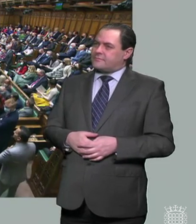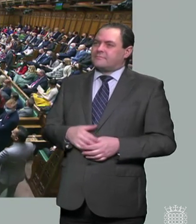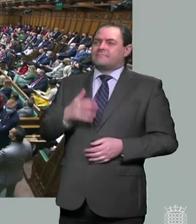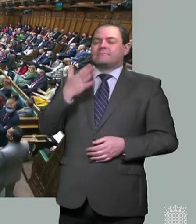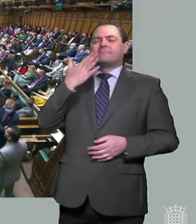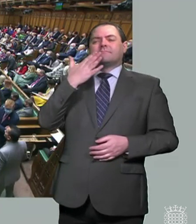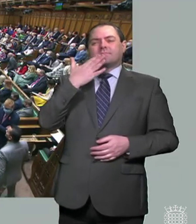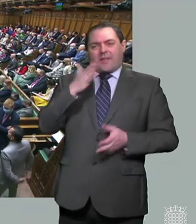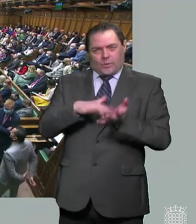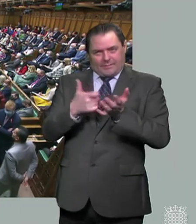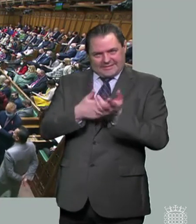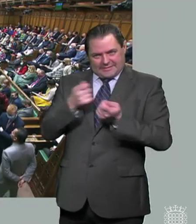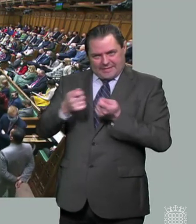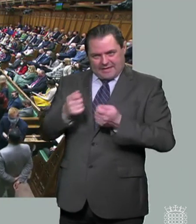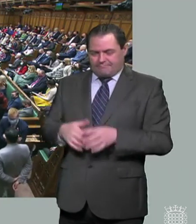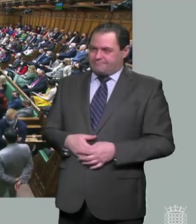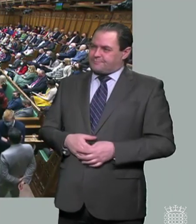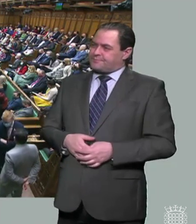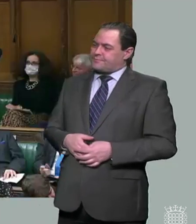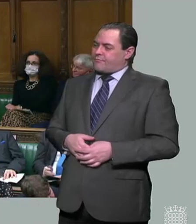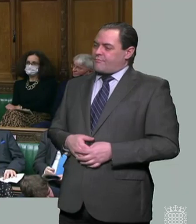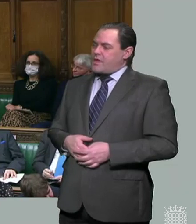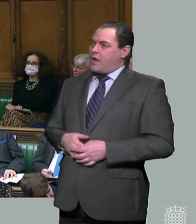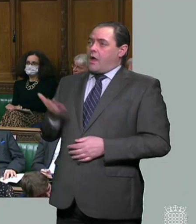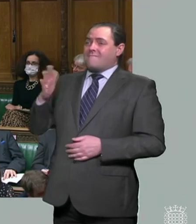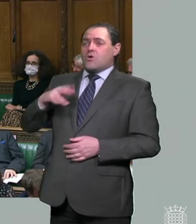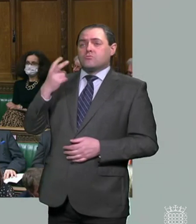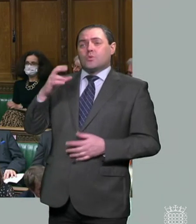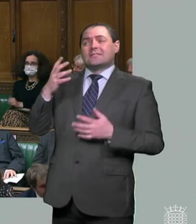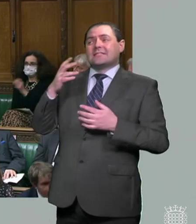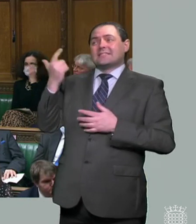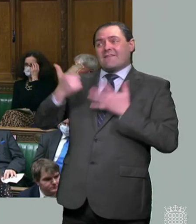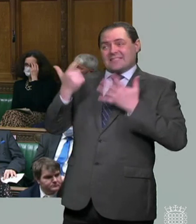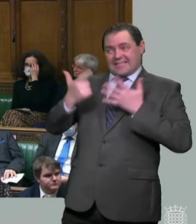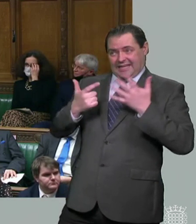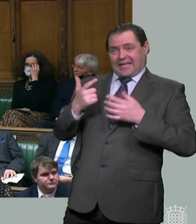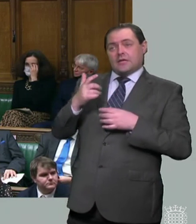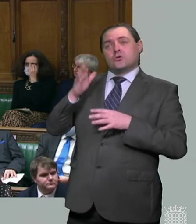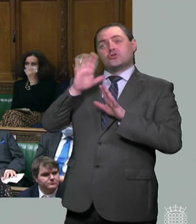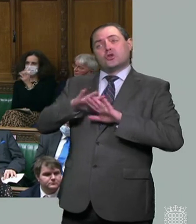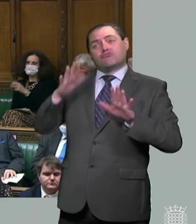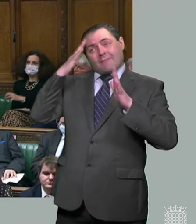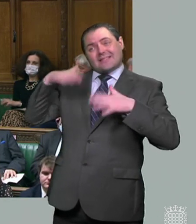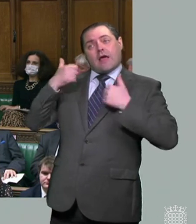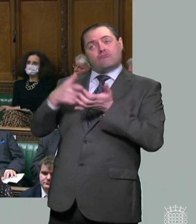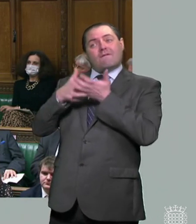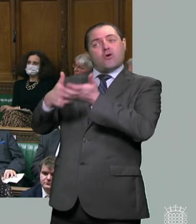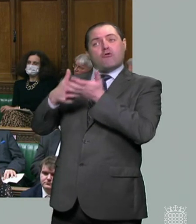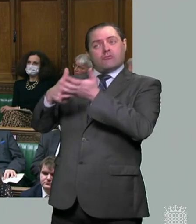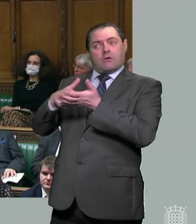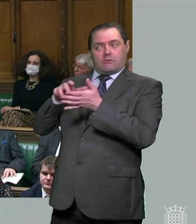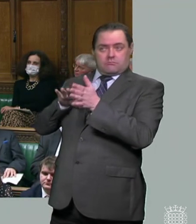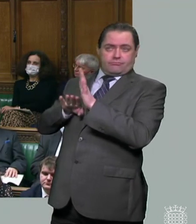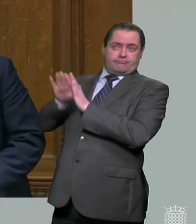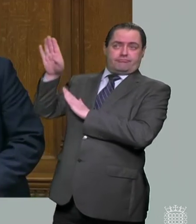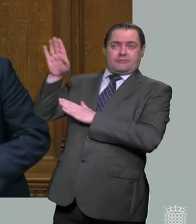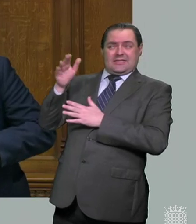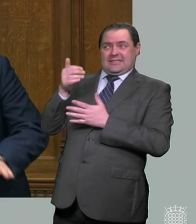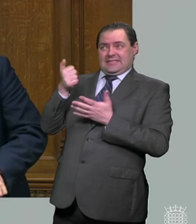Since 2017, referrals for children’s mental health have gone up by 60%.